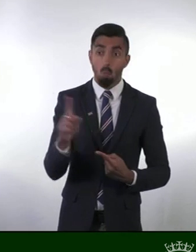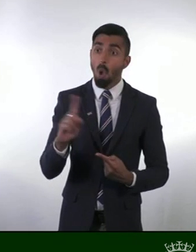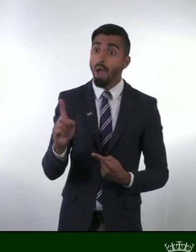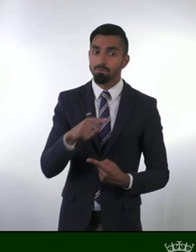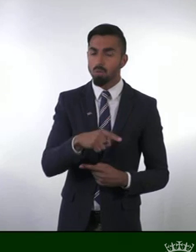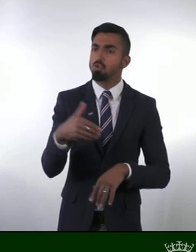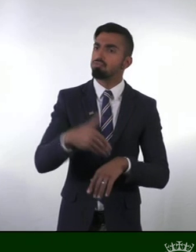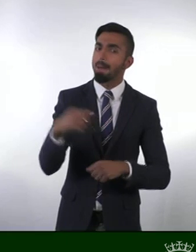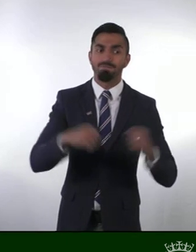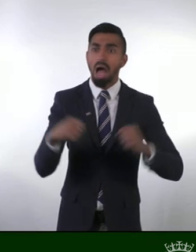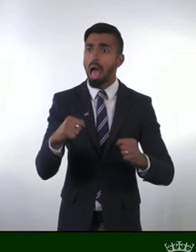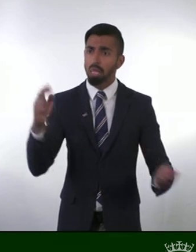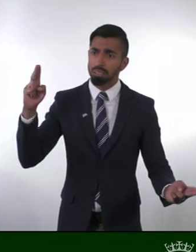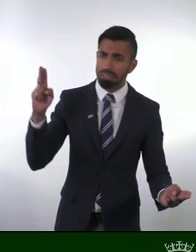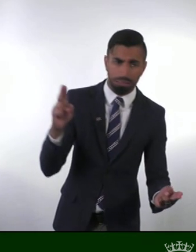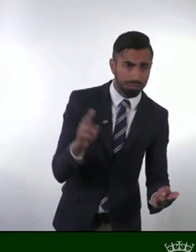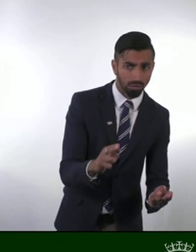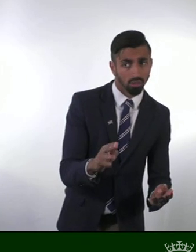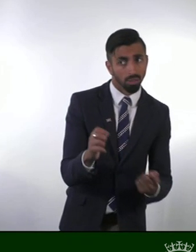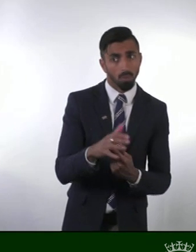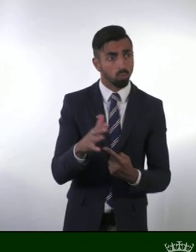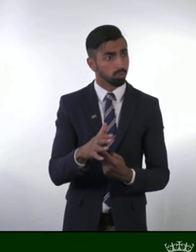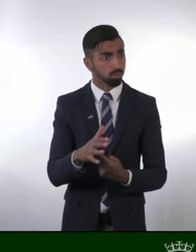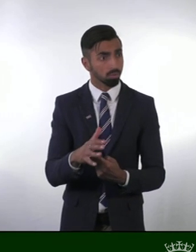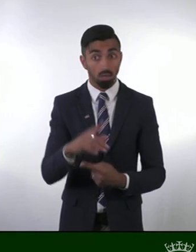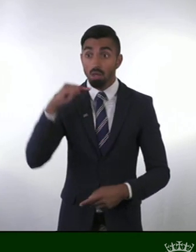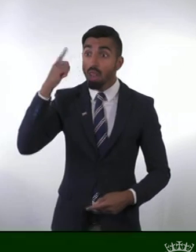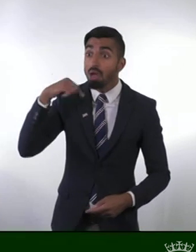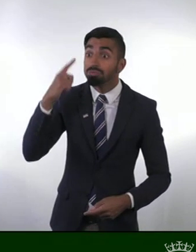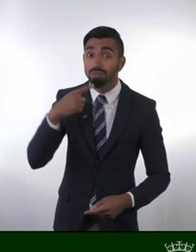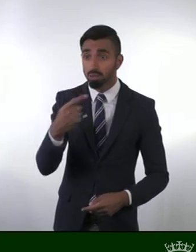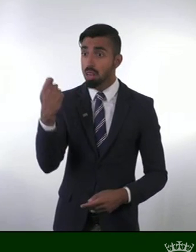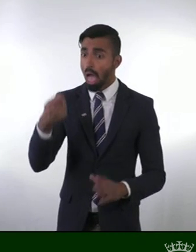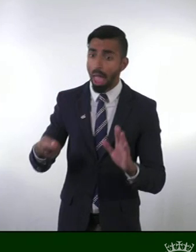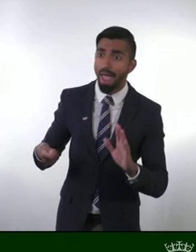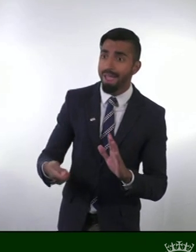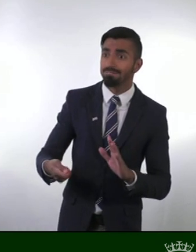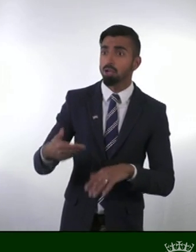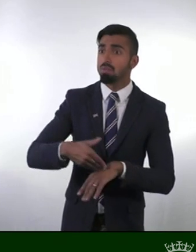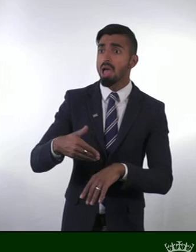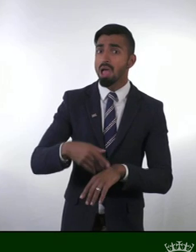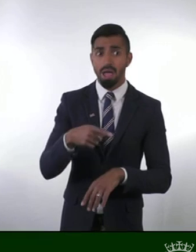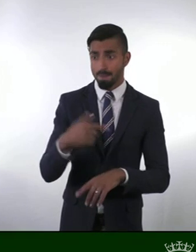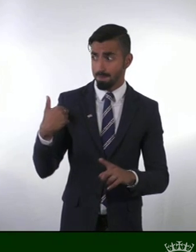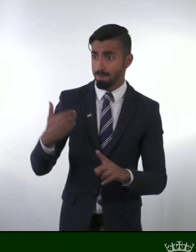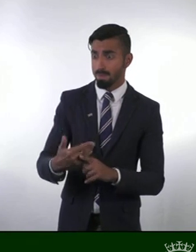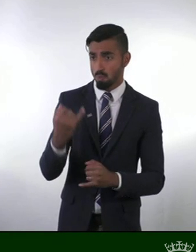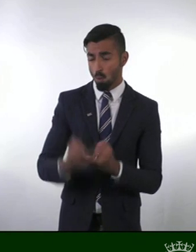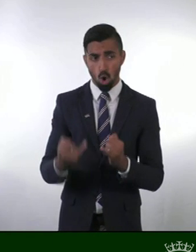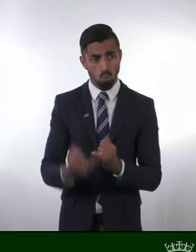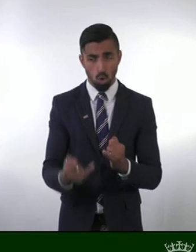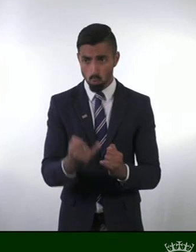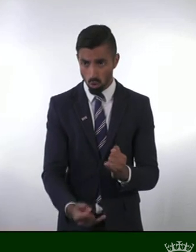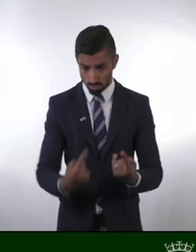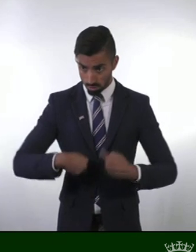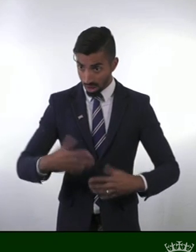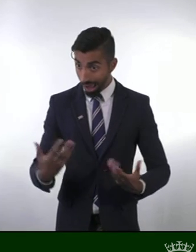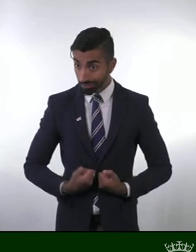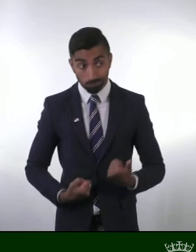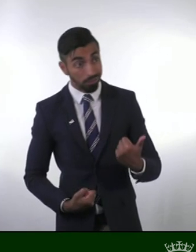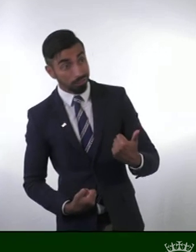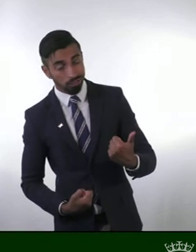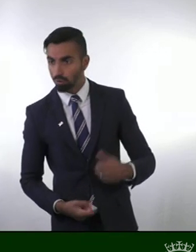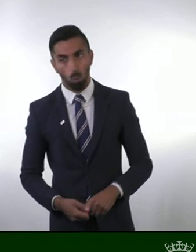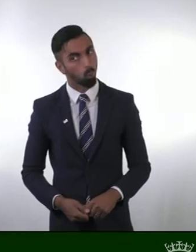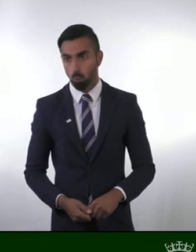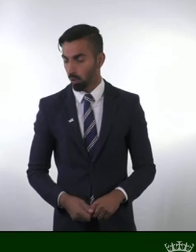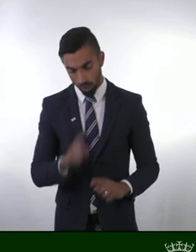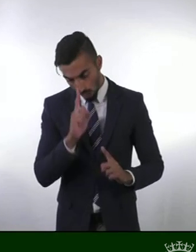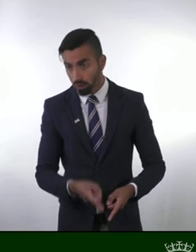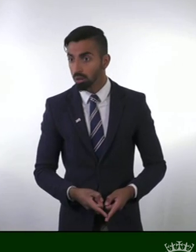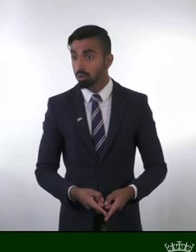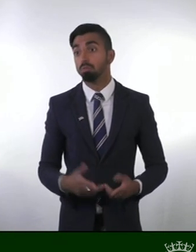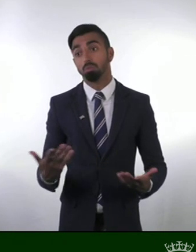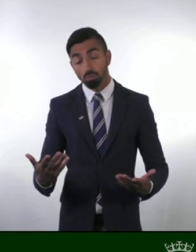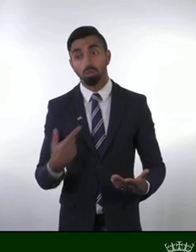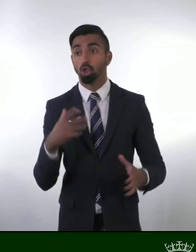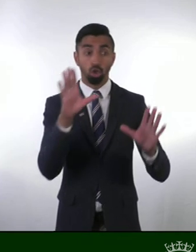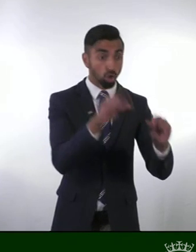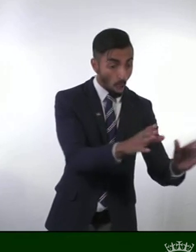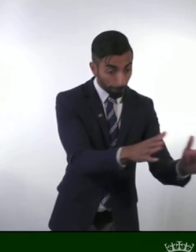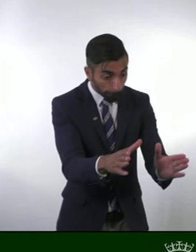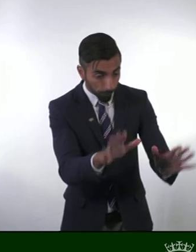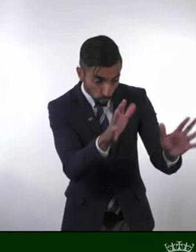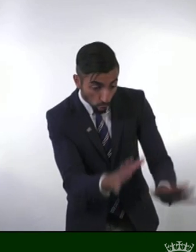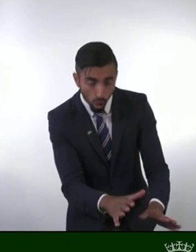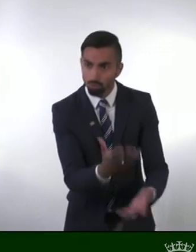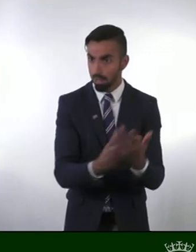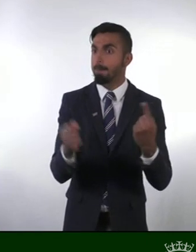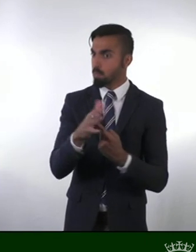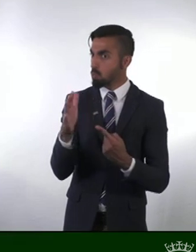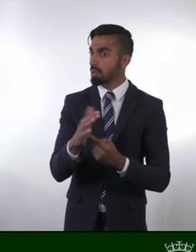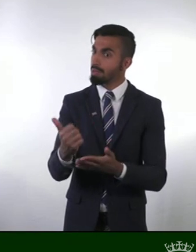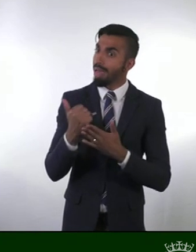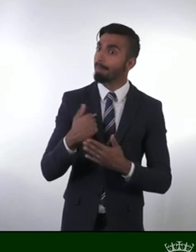I am afraid that what has been happening in London with knife crime has been completely unacceptable, and I do believe that stop-and-search, among many other things, can be a very important utensil for fighting knife crime.